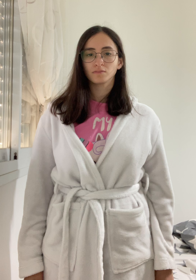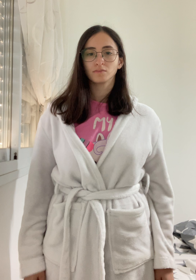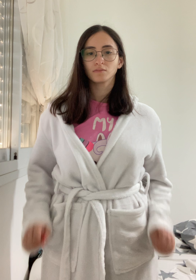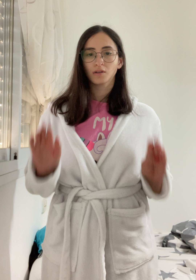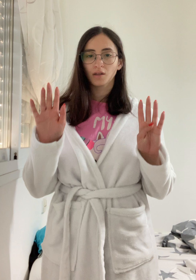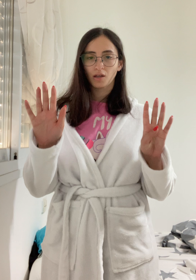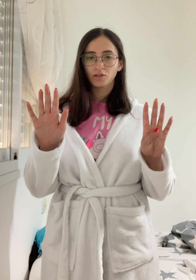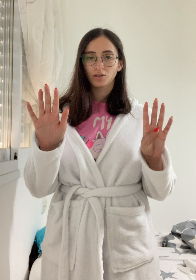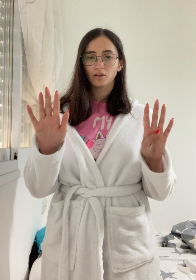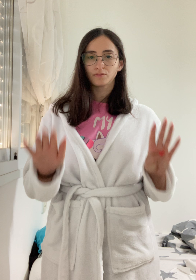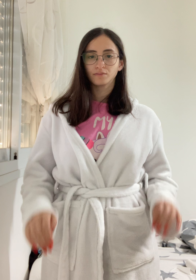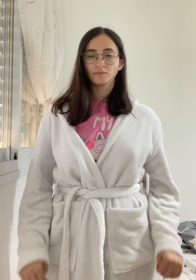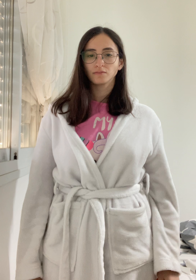תשע